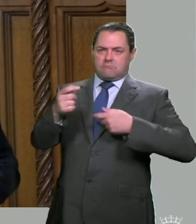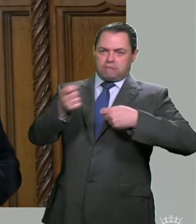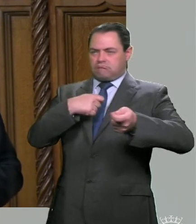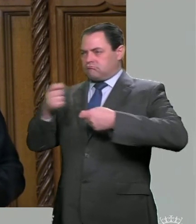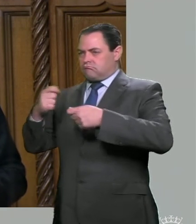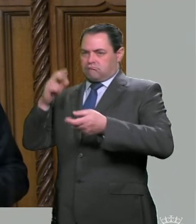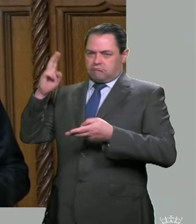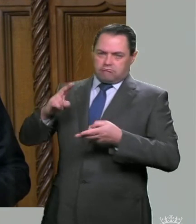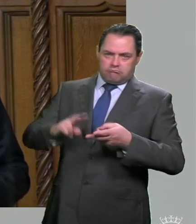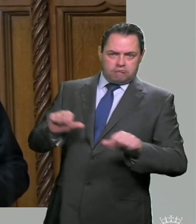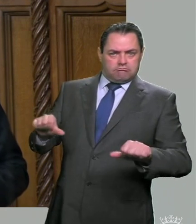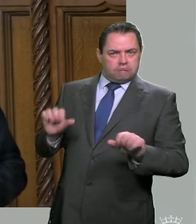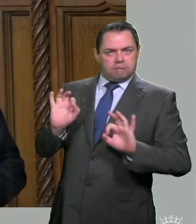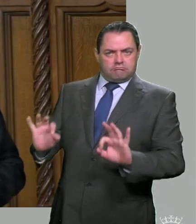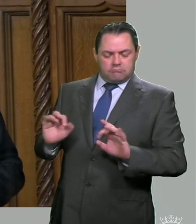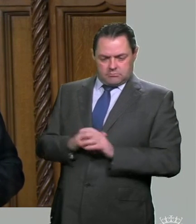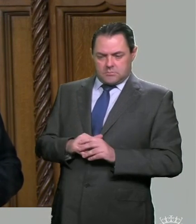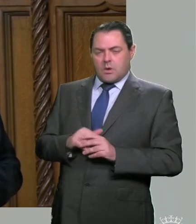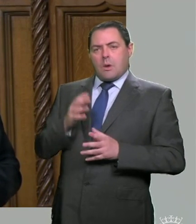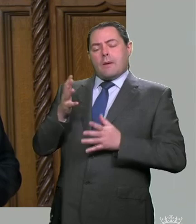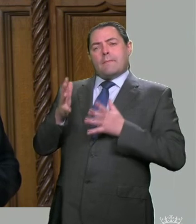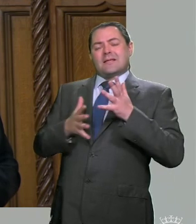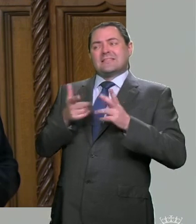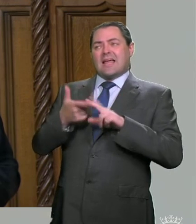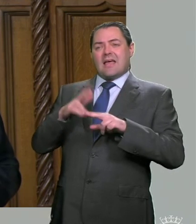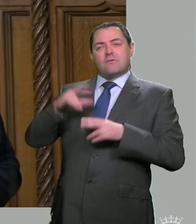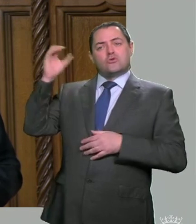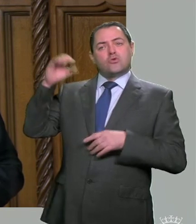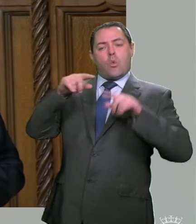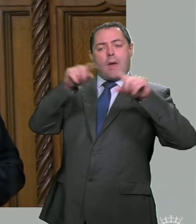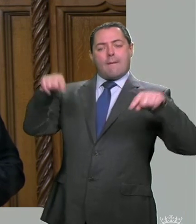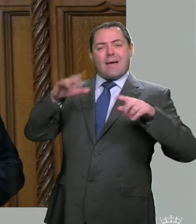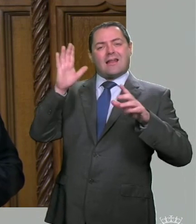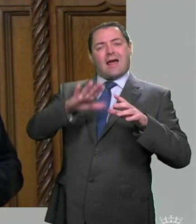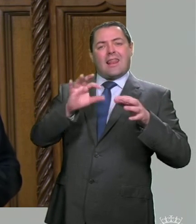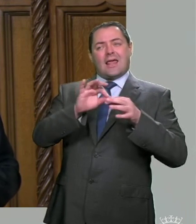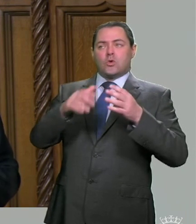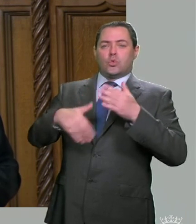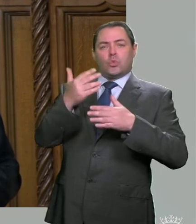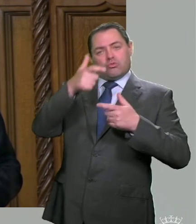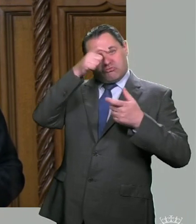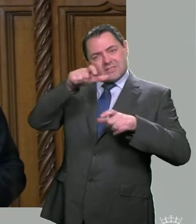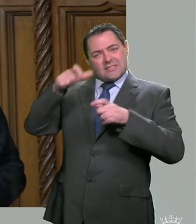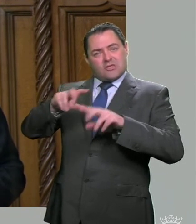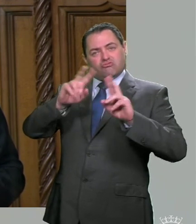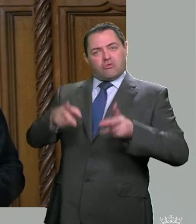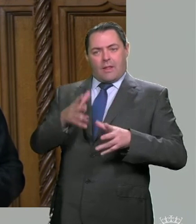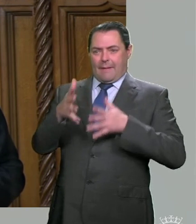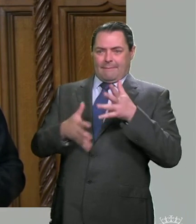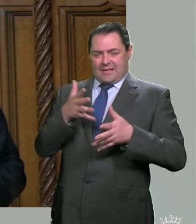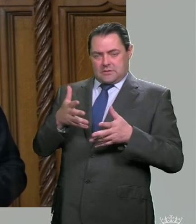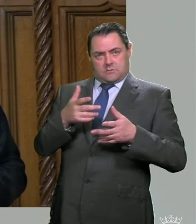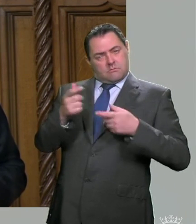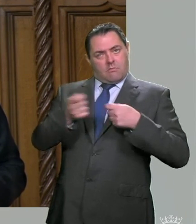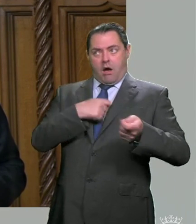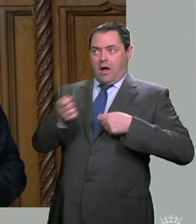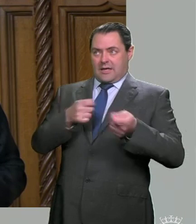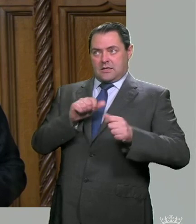Therefore, if we were to make solar panels compulsory for all new residential builds, we immediately create a large market.